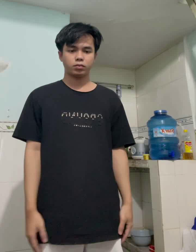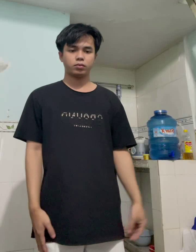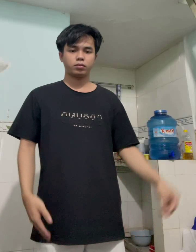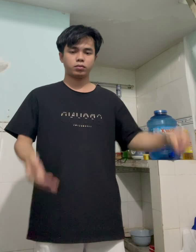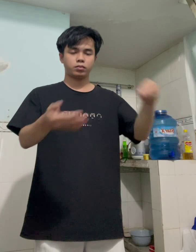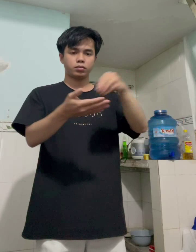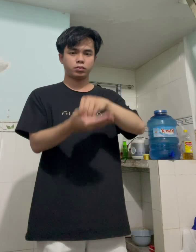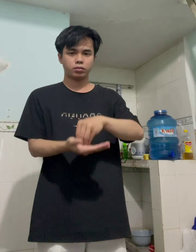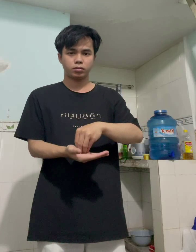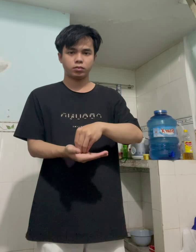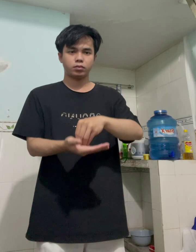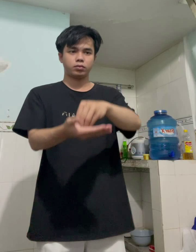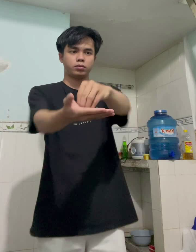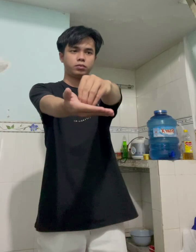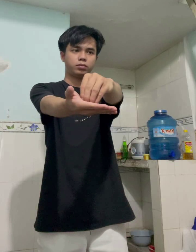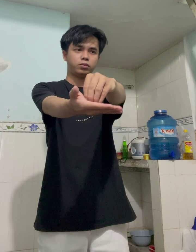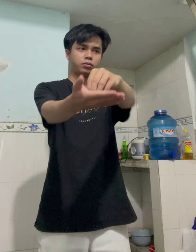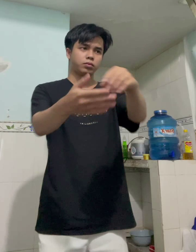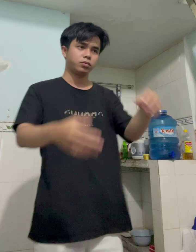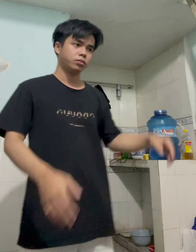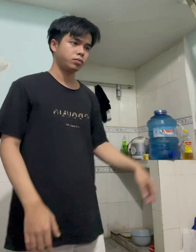san pham